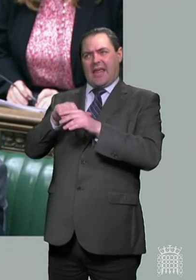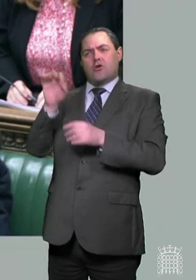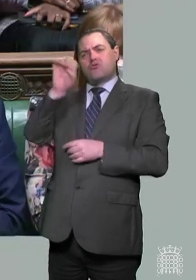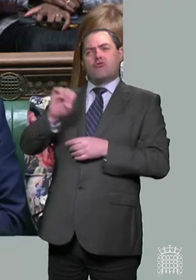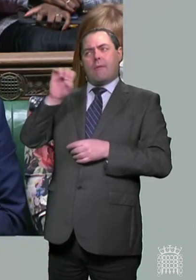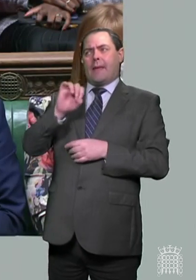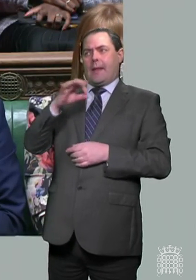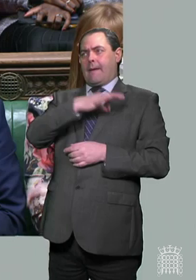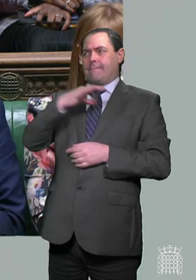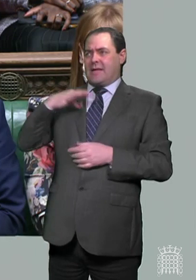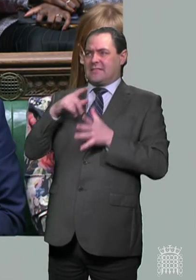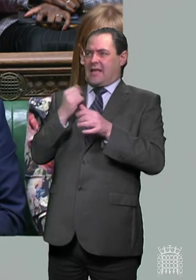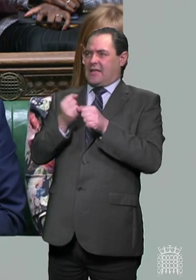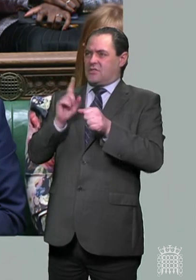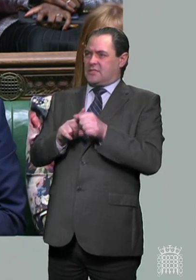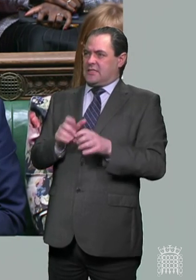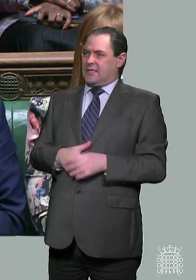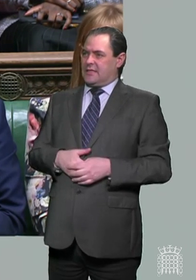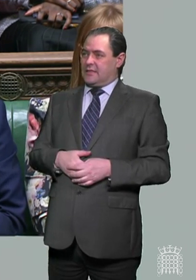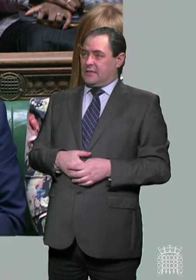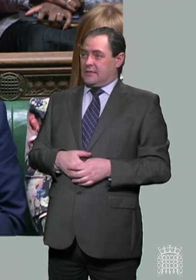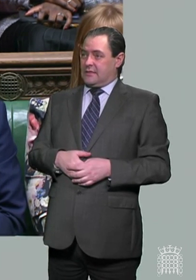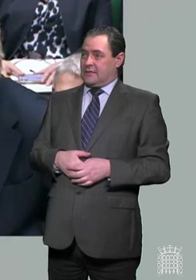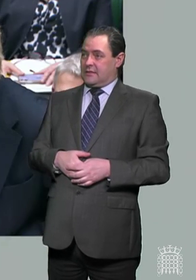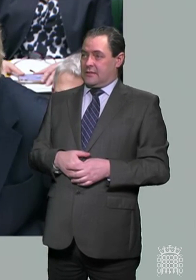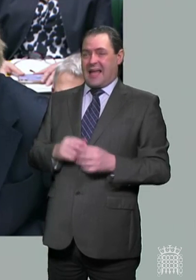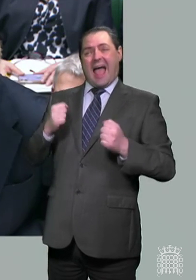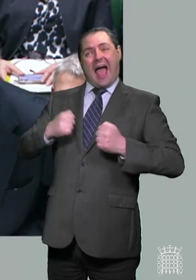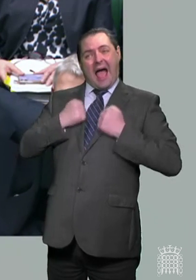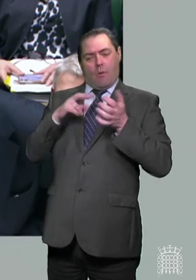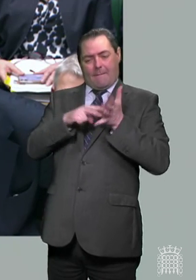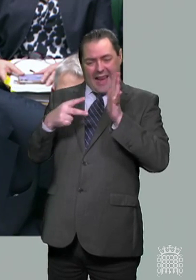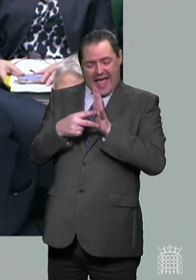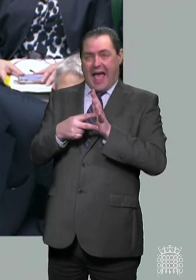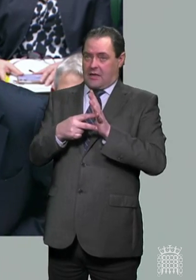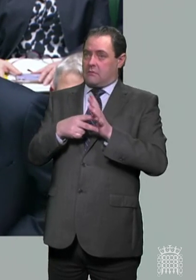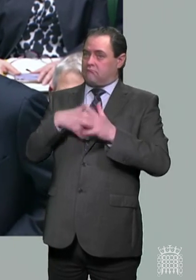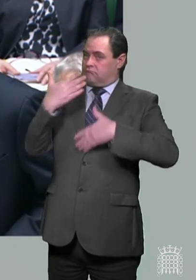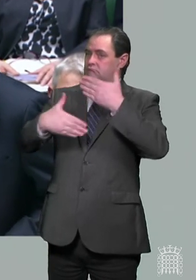Our plan for jobs is working.